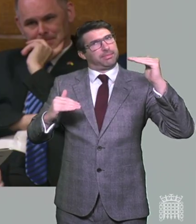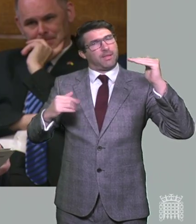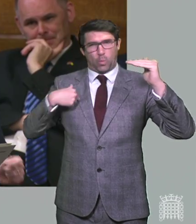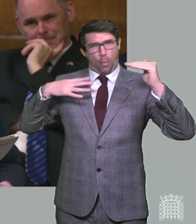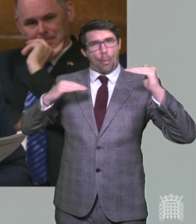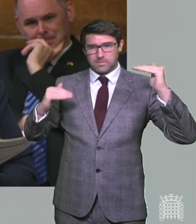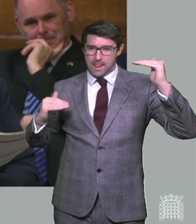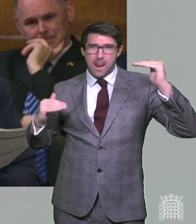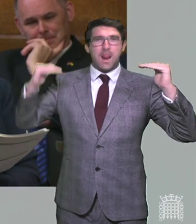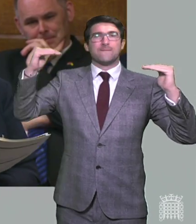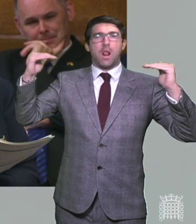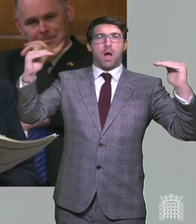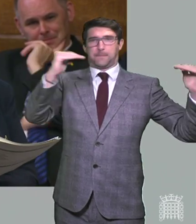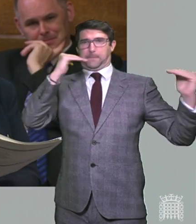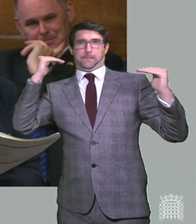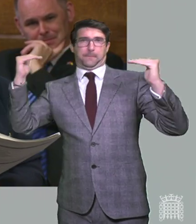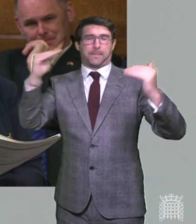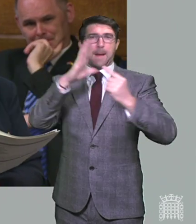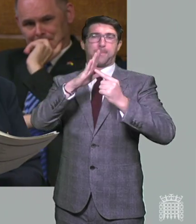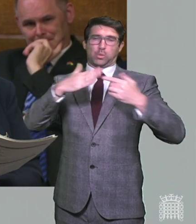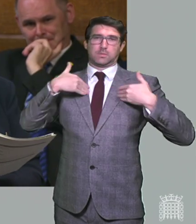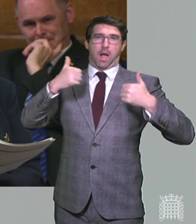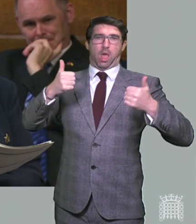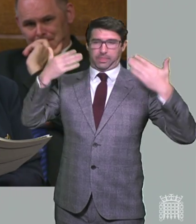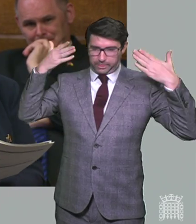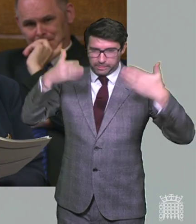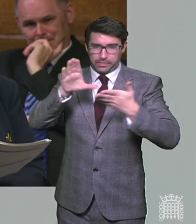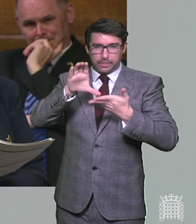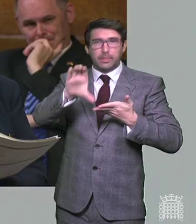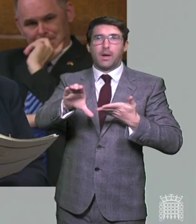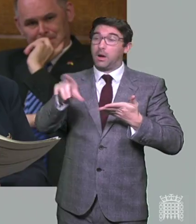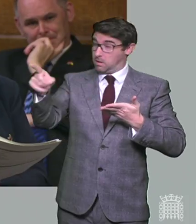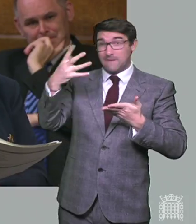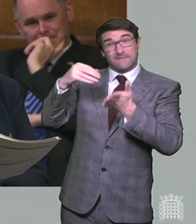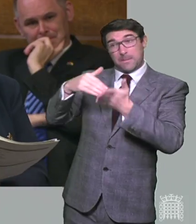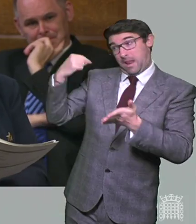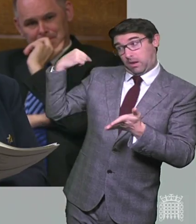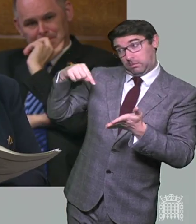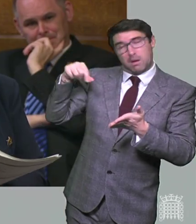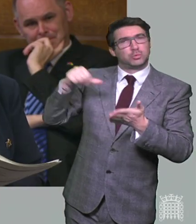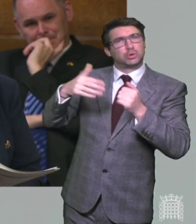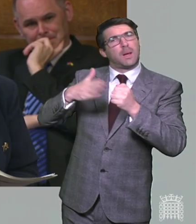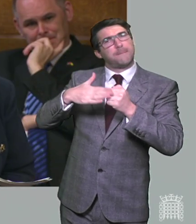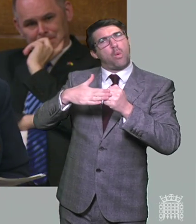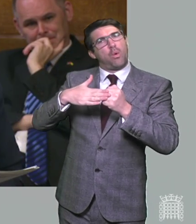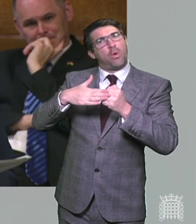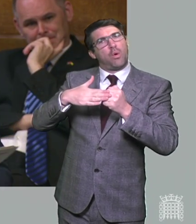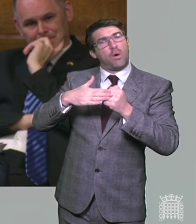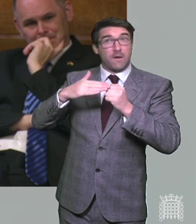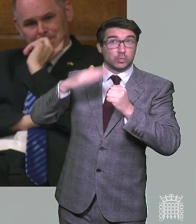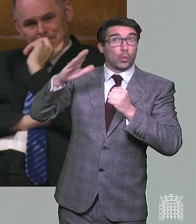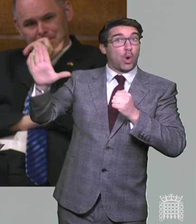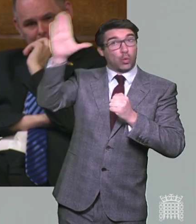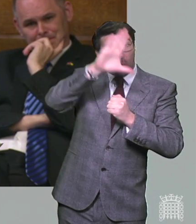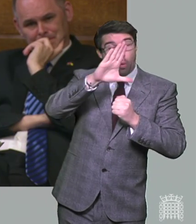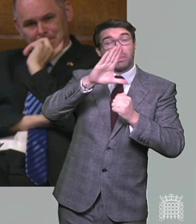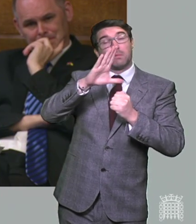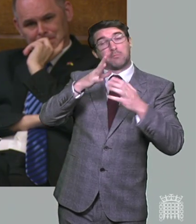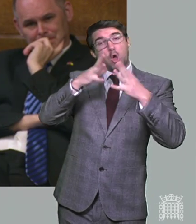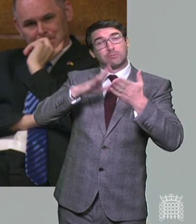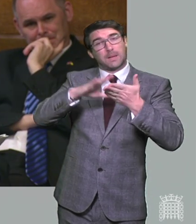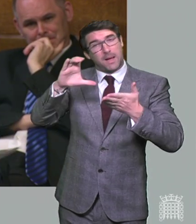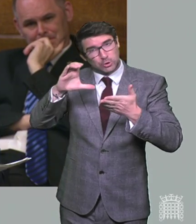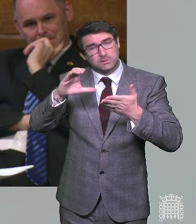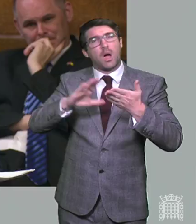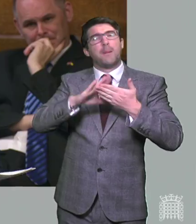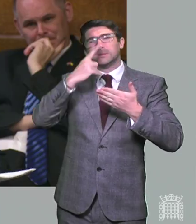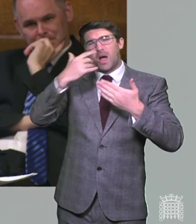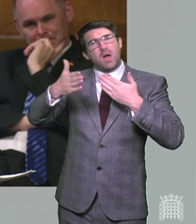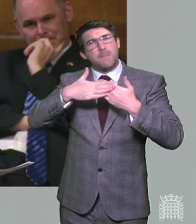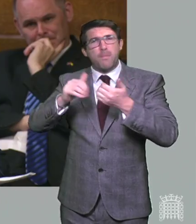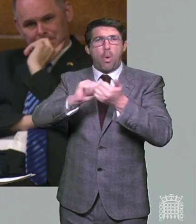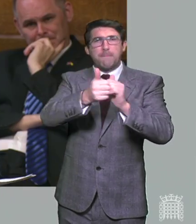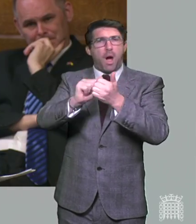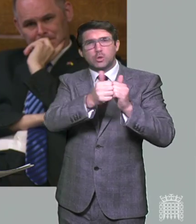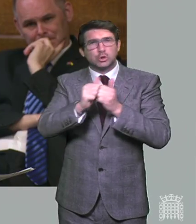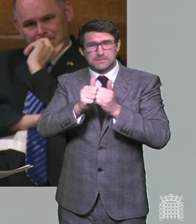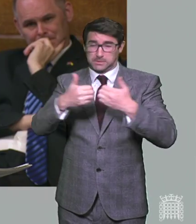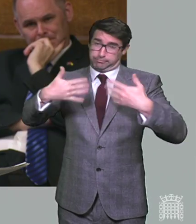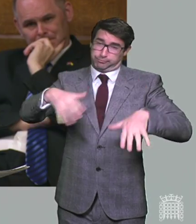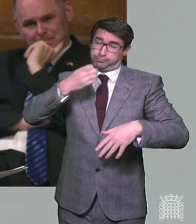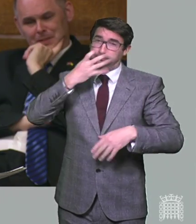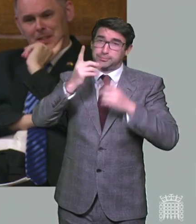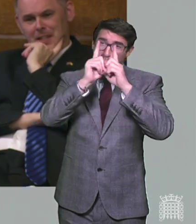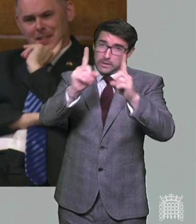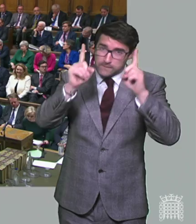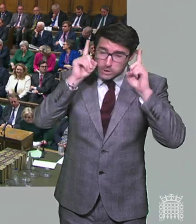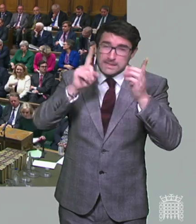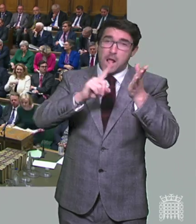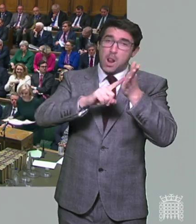Would my right honourable Friend therefore consider a future expansion of these research schemes to other parts of the north and the Greater Manchester region, to encourage more healthcare research partnerships between our great universities and our local authorities?